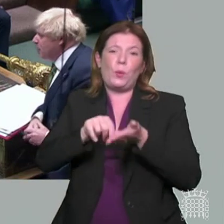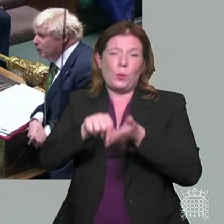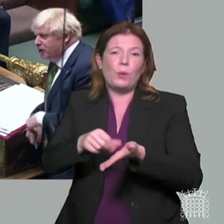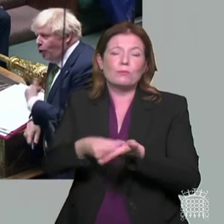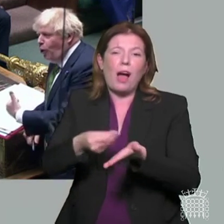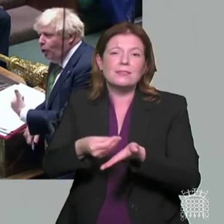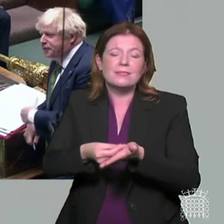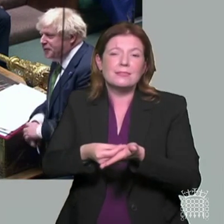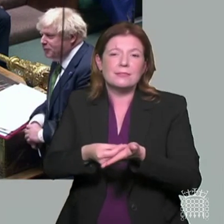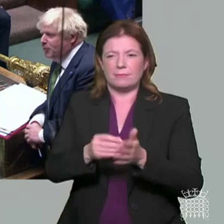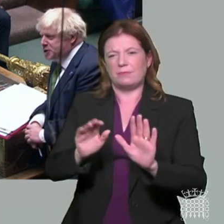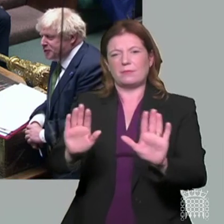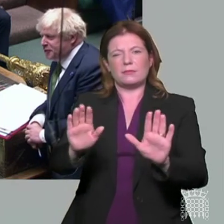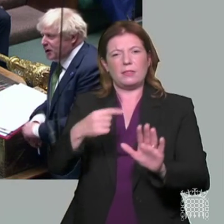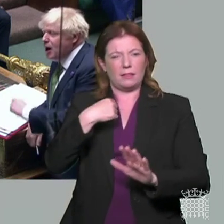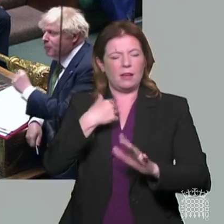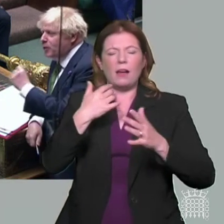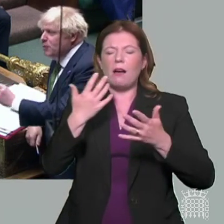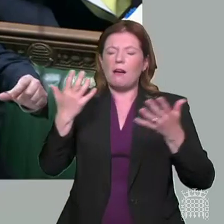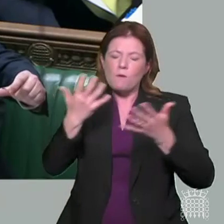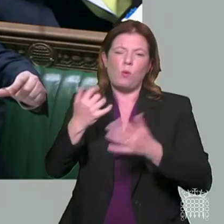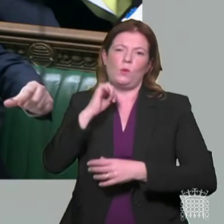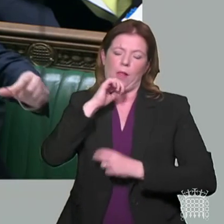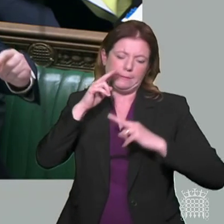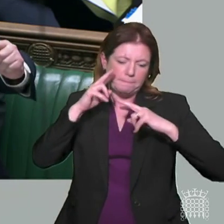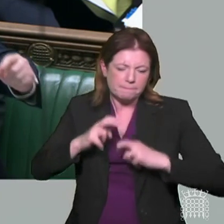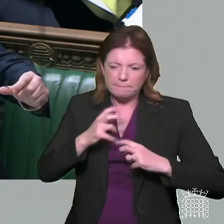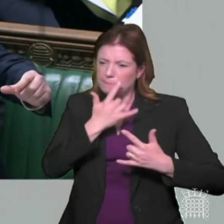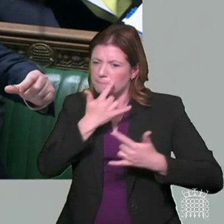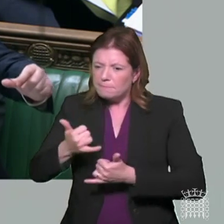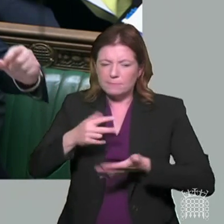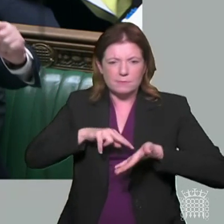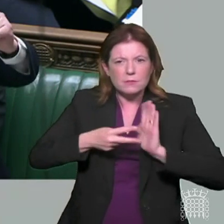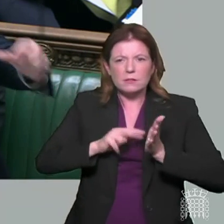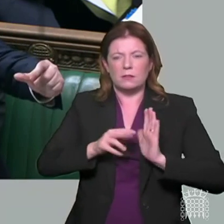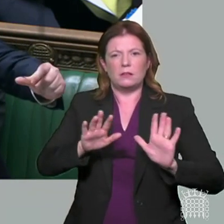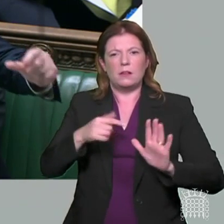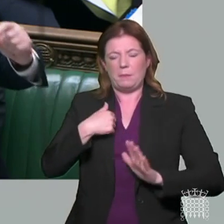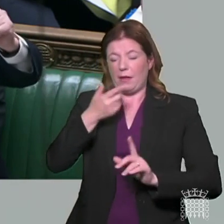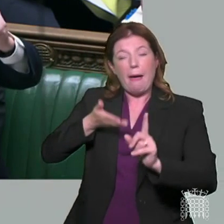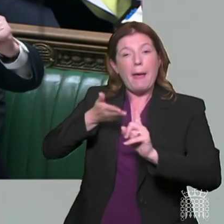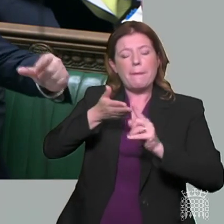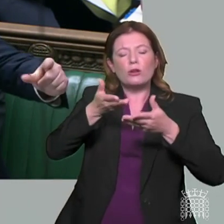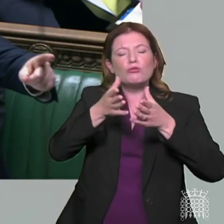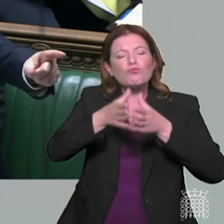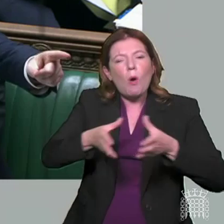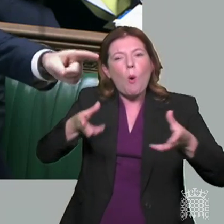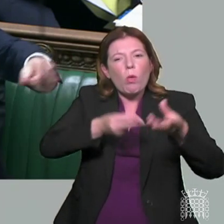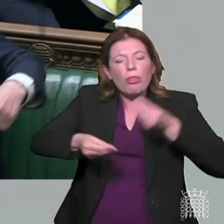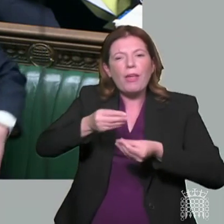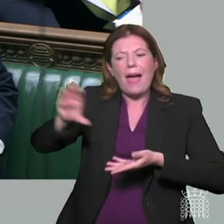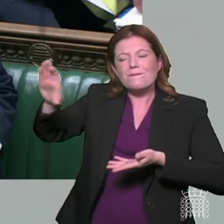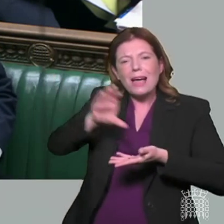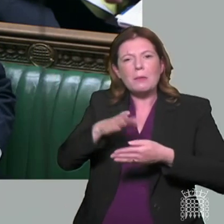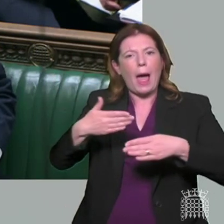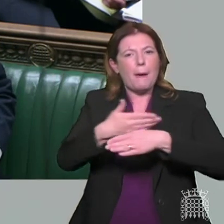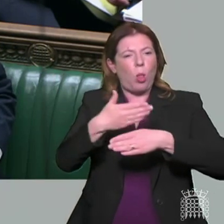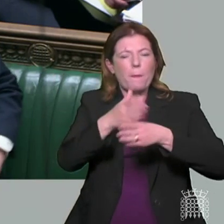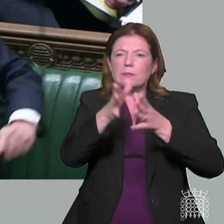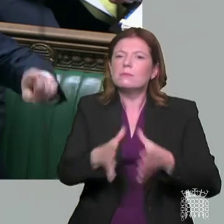Of course we will look at all sensible measures, but we will be driven by considerations of growth, investment and employment.